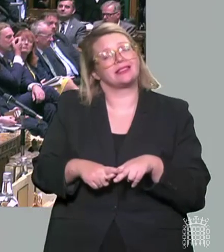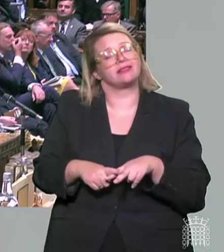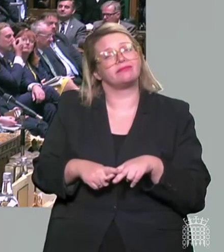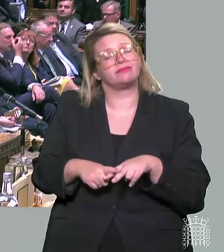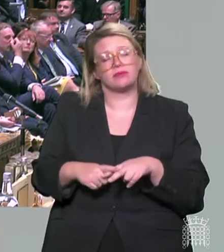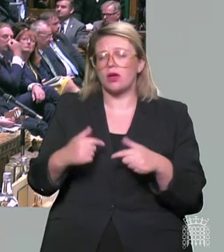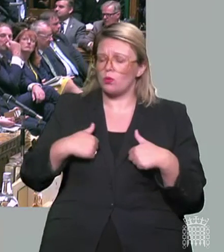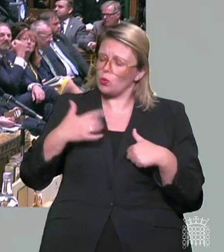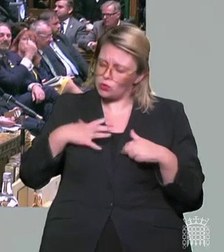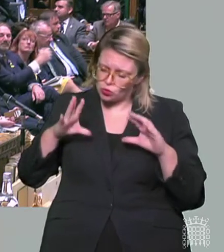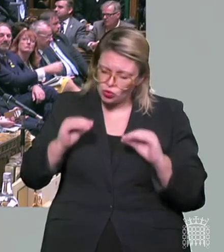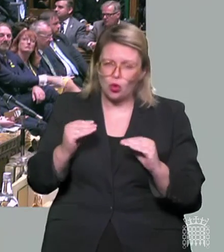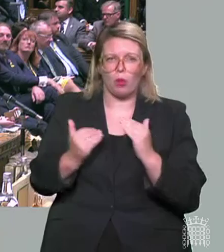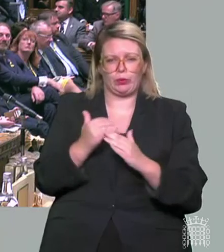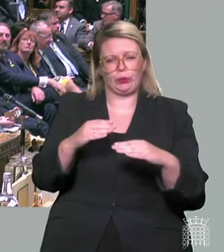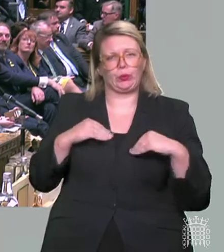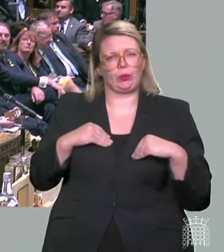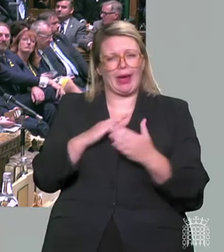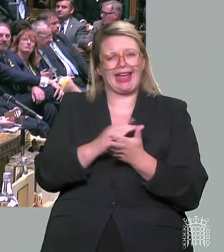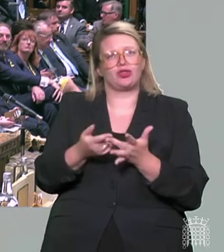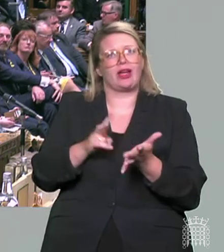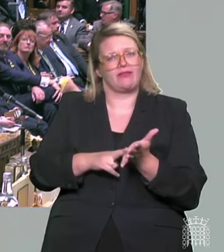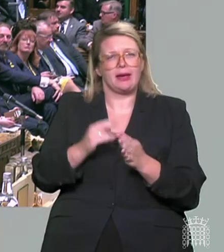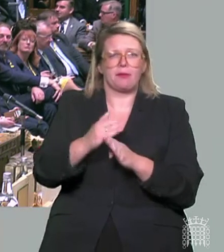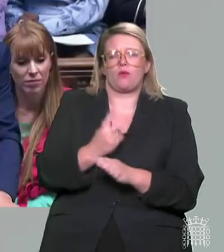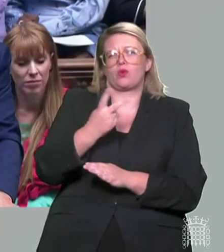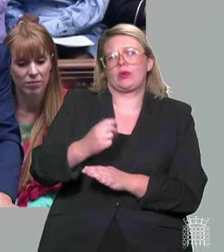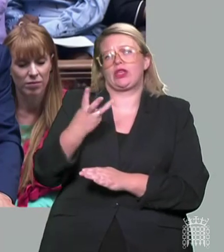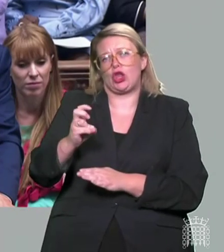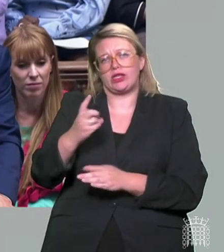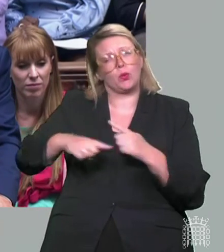Together, we can.